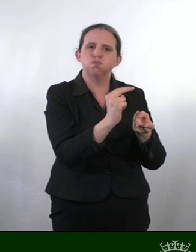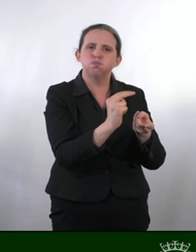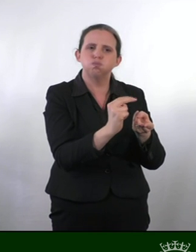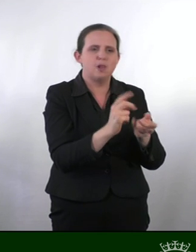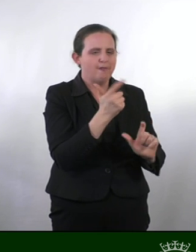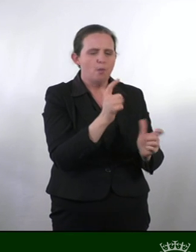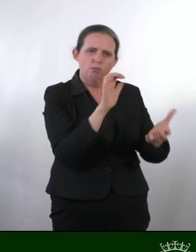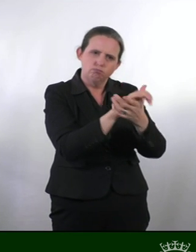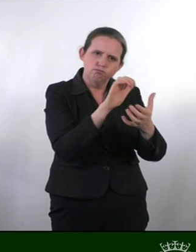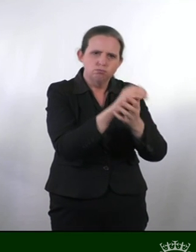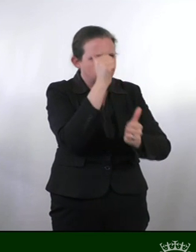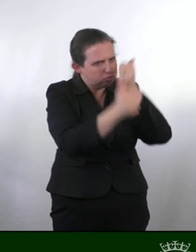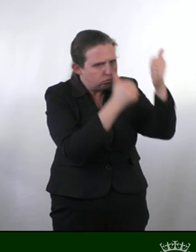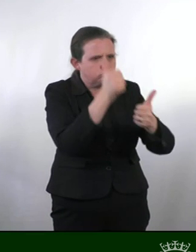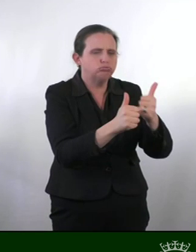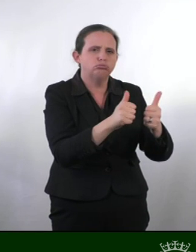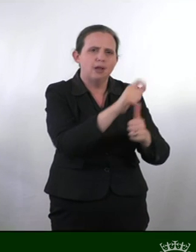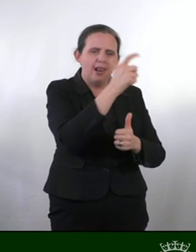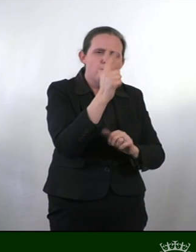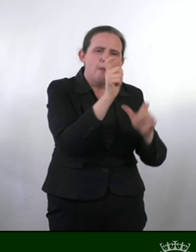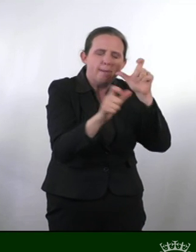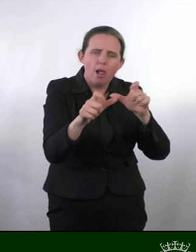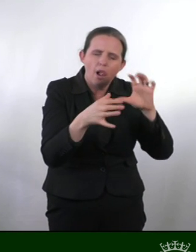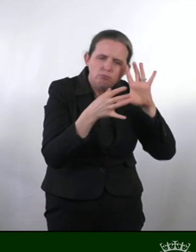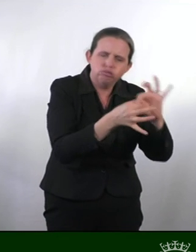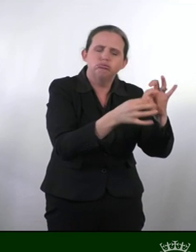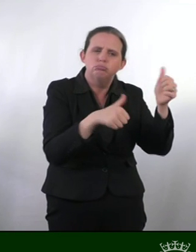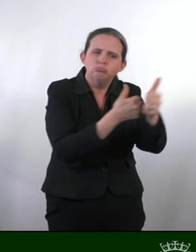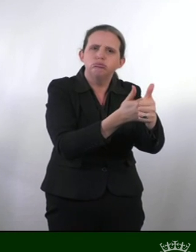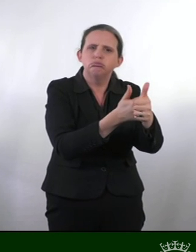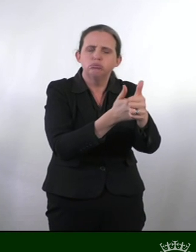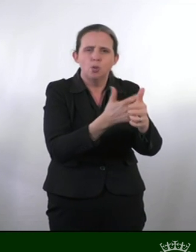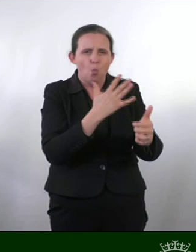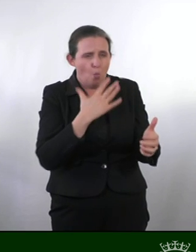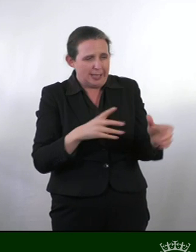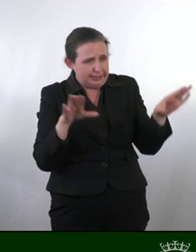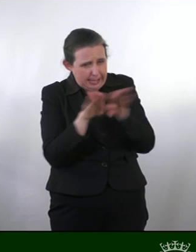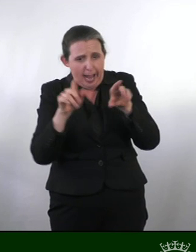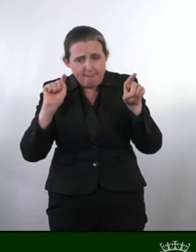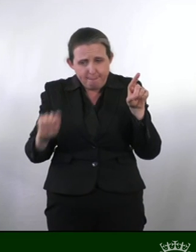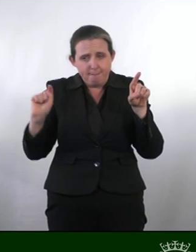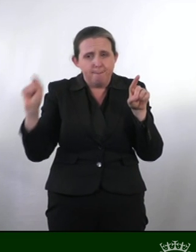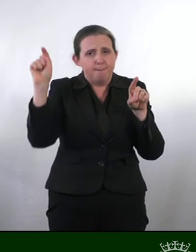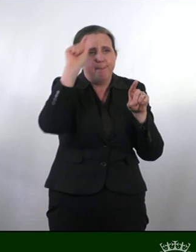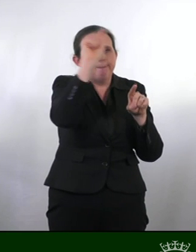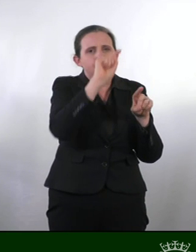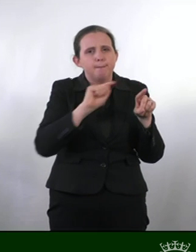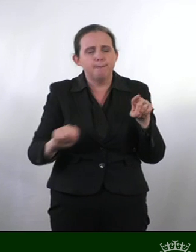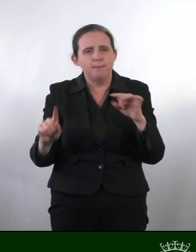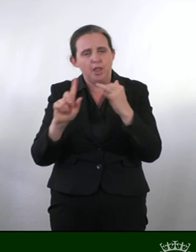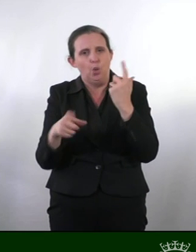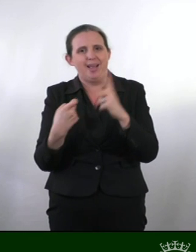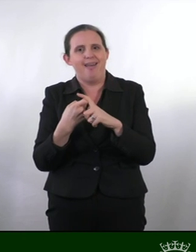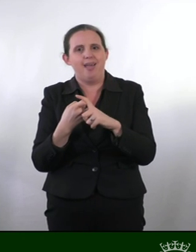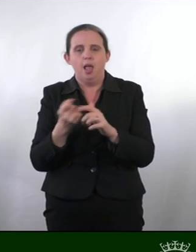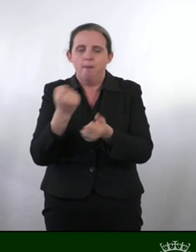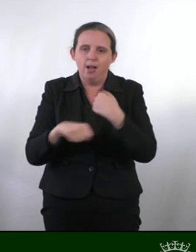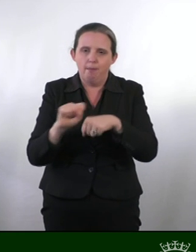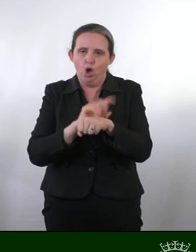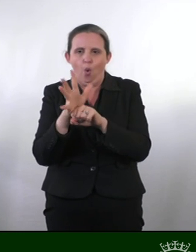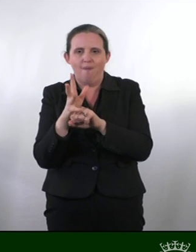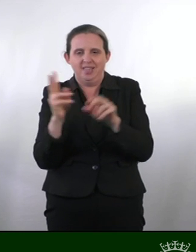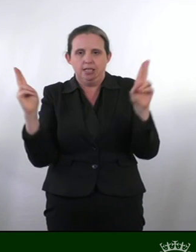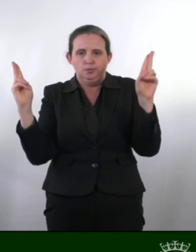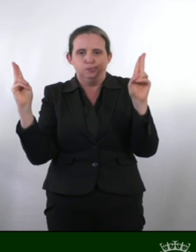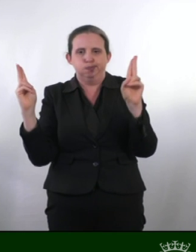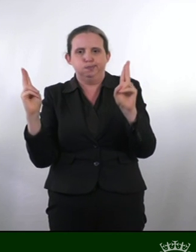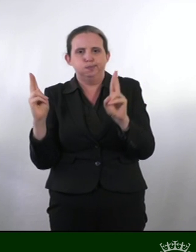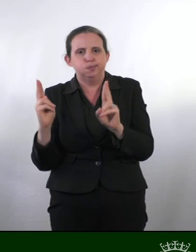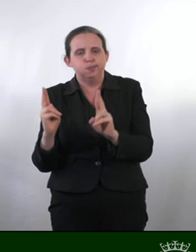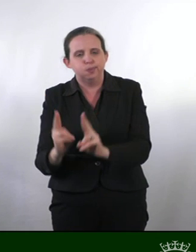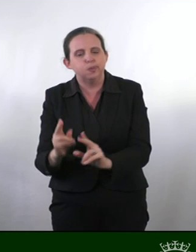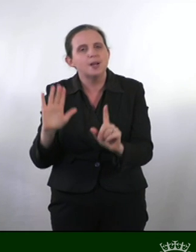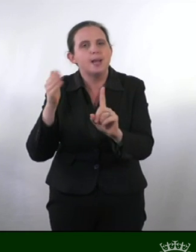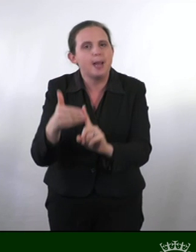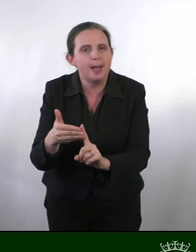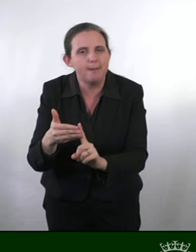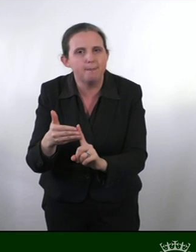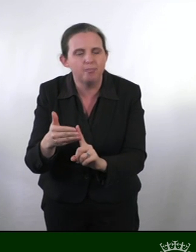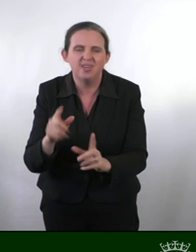We want to see that type of collective action—stepping up to squeeze the disease—happening across the country.